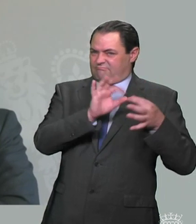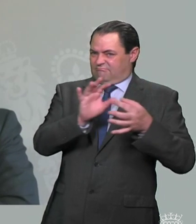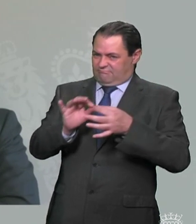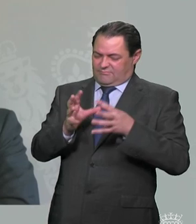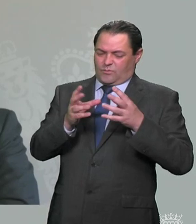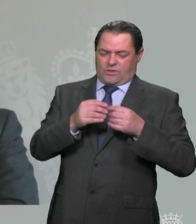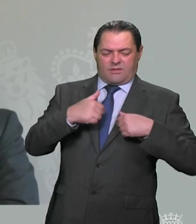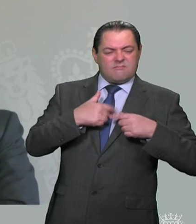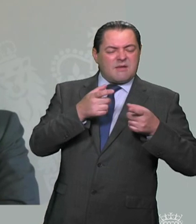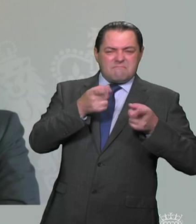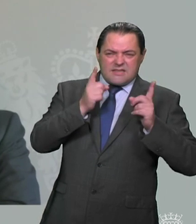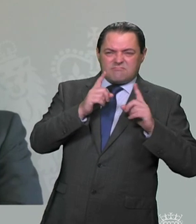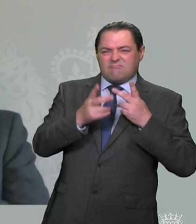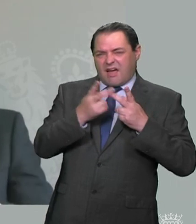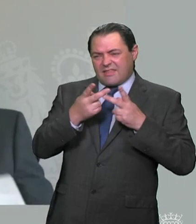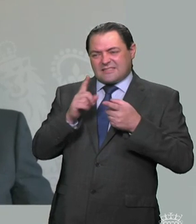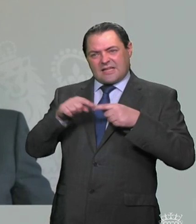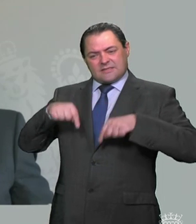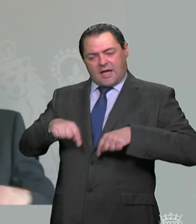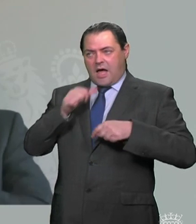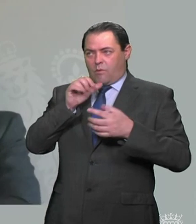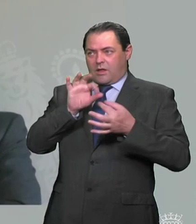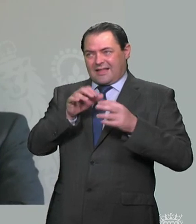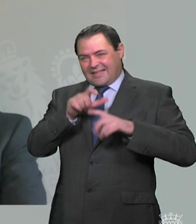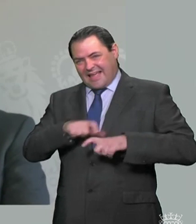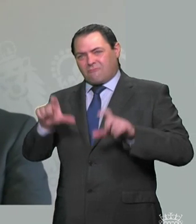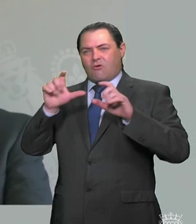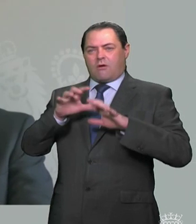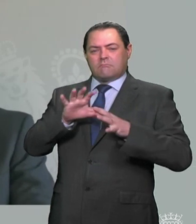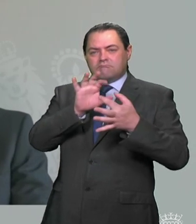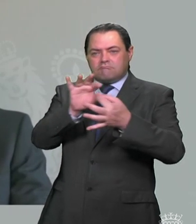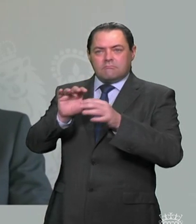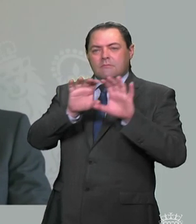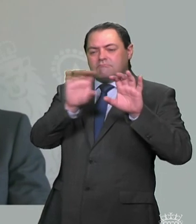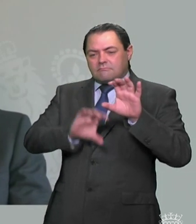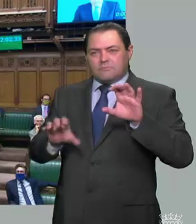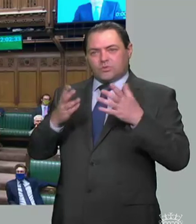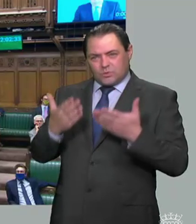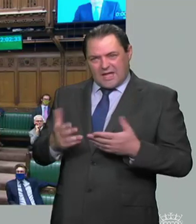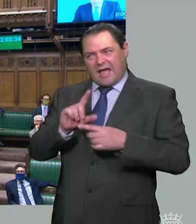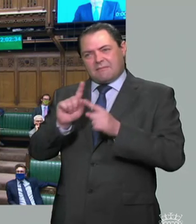In addition to my virtual duties in this House, I shall have further such virtual meetings later today.